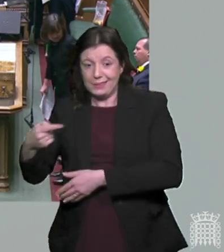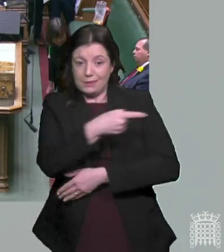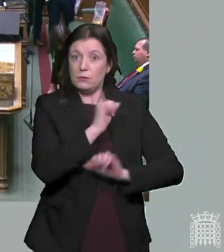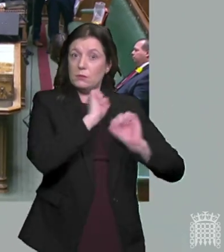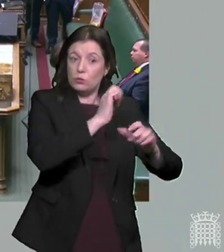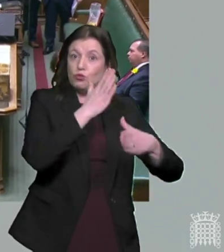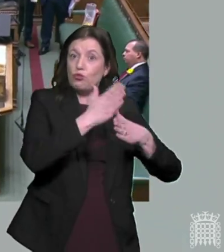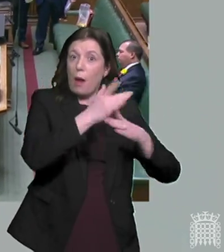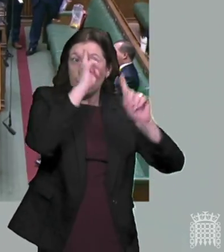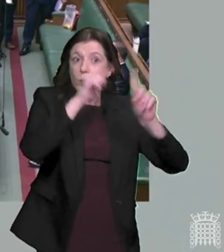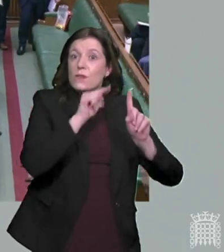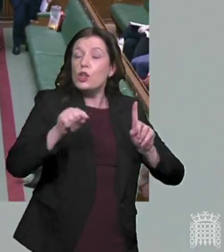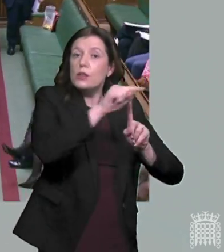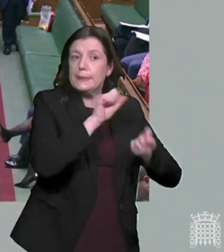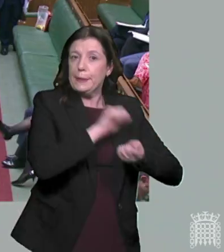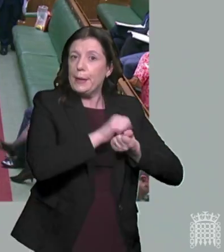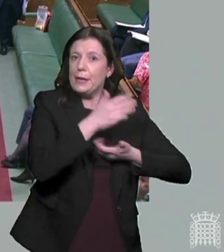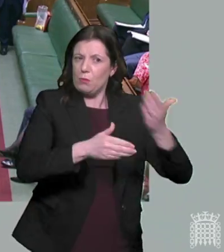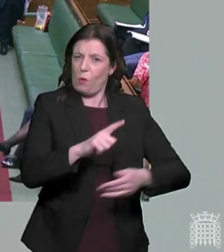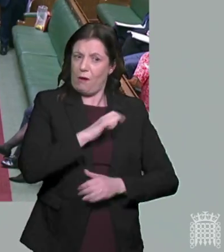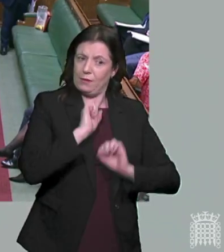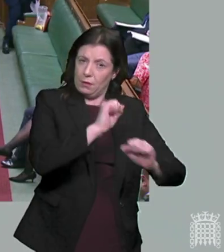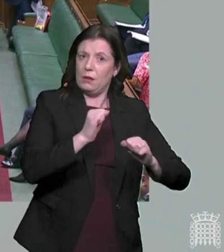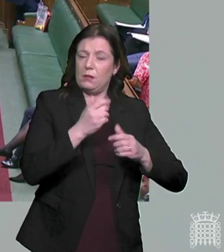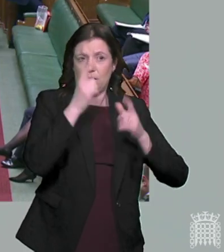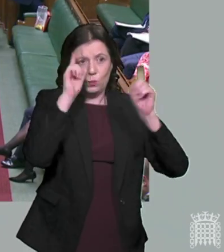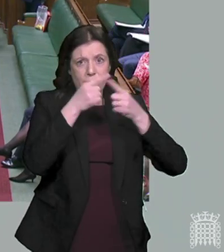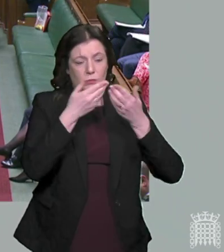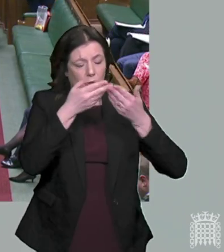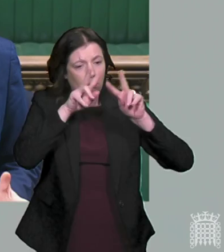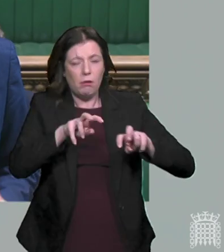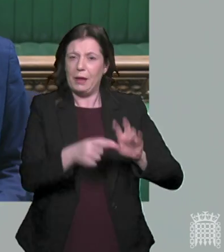I thank the honourable Lady for that question.